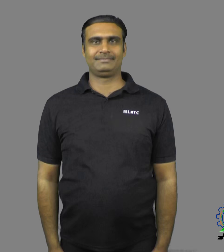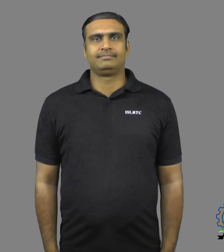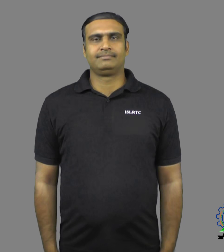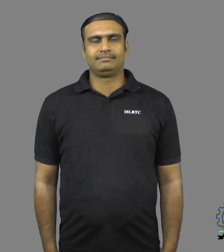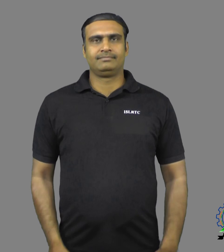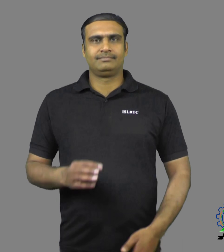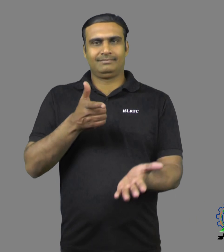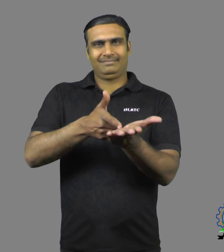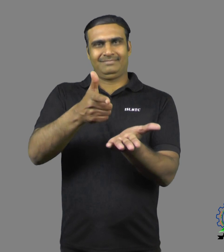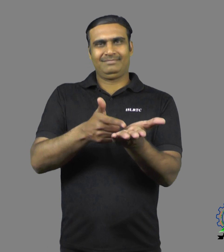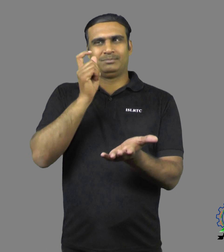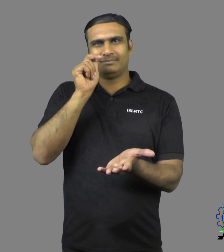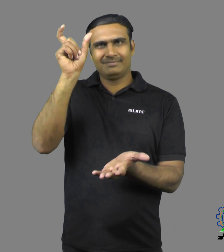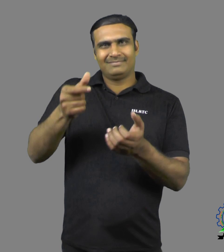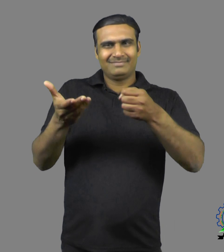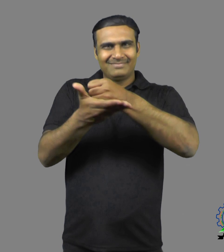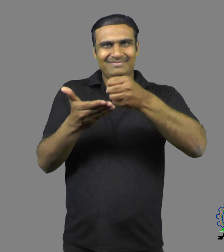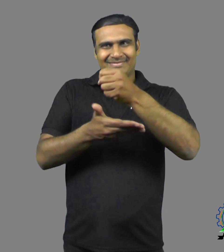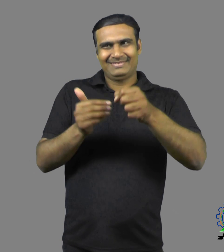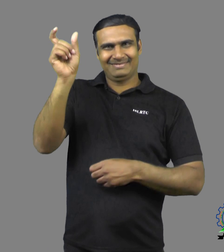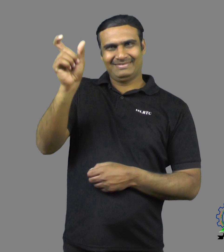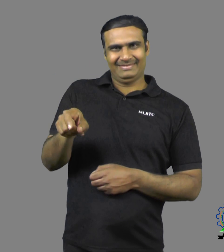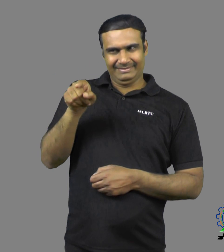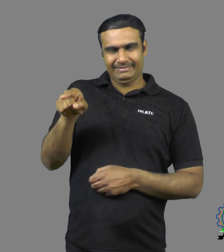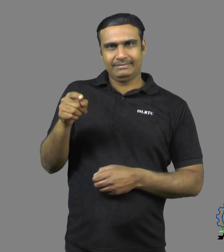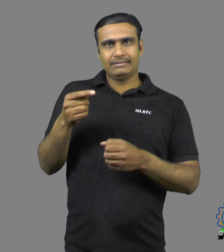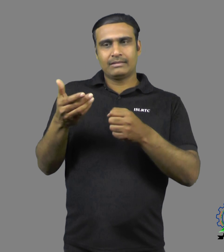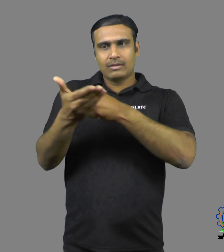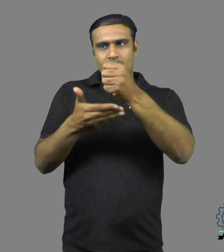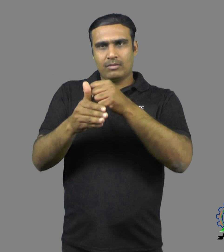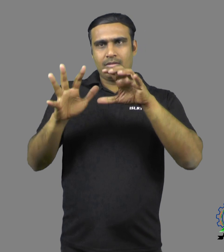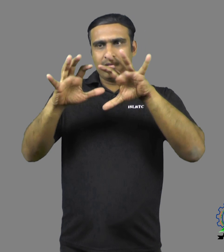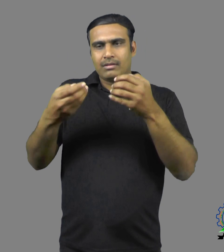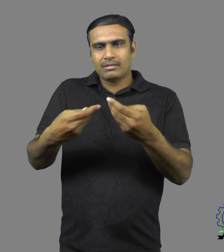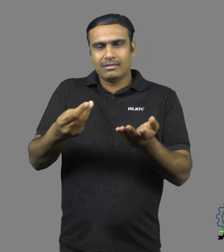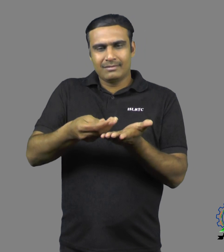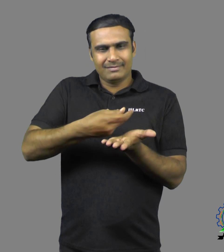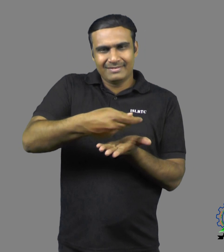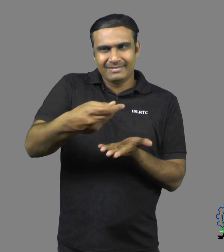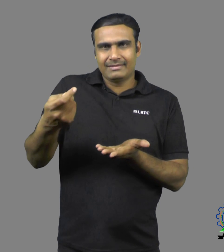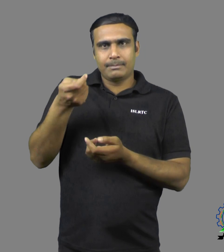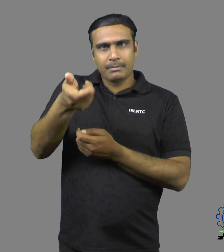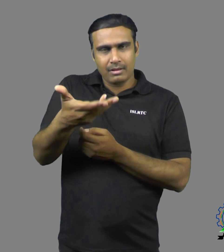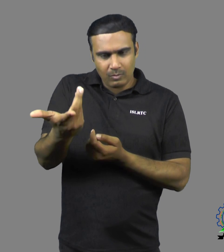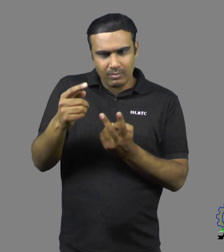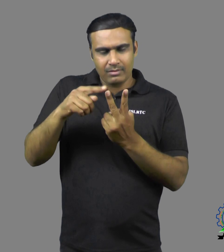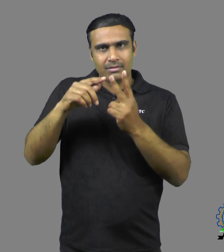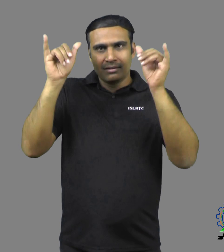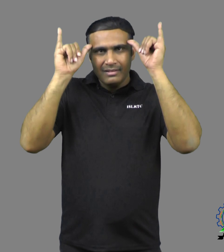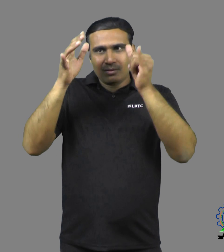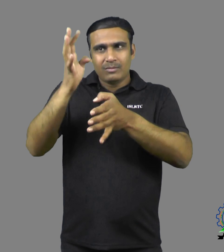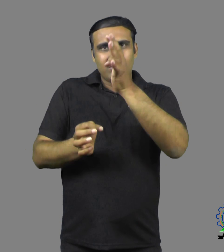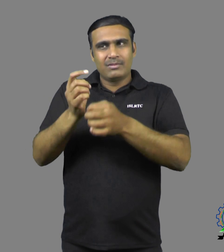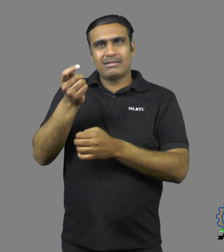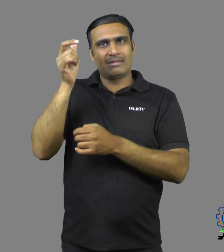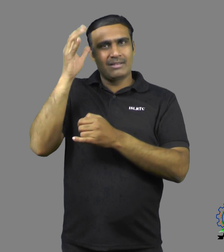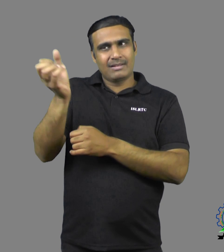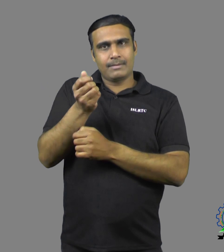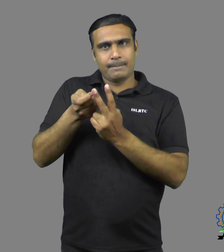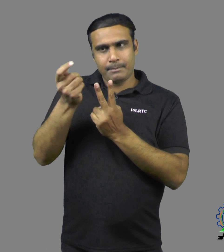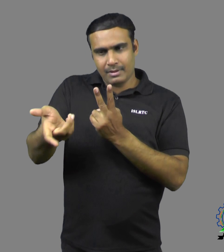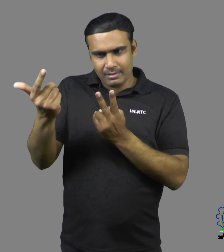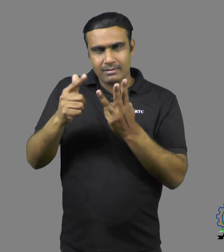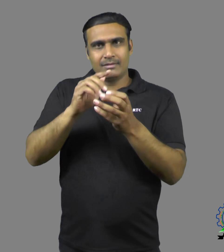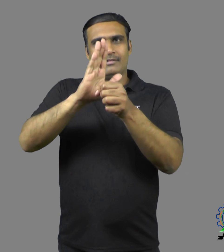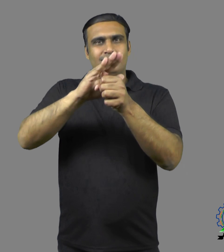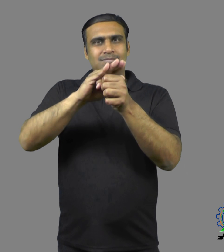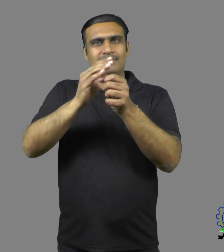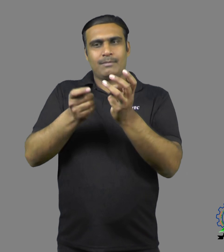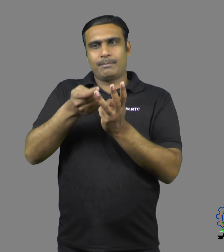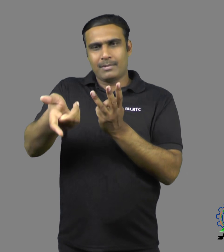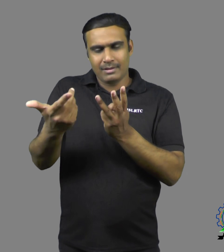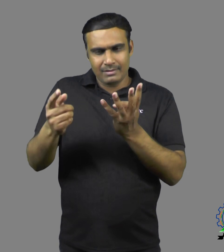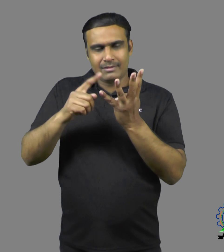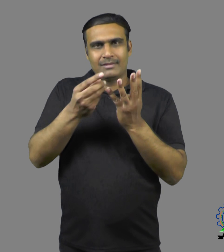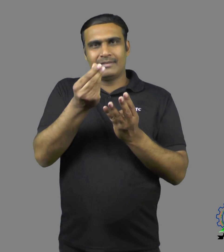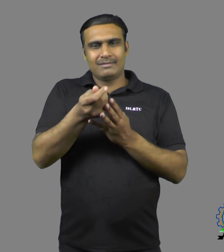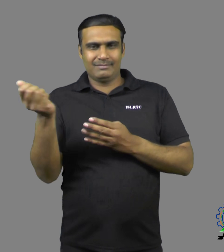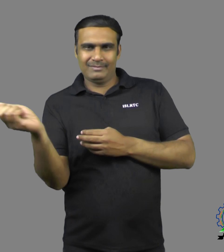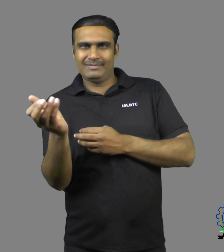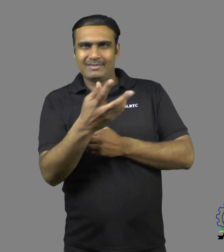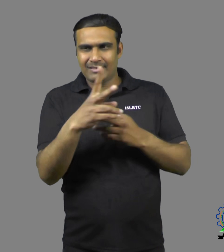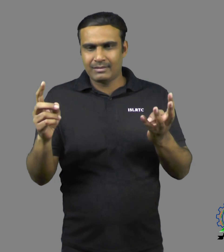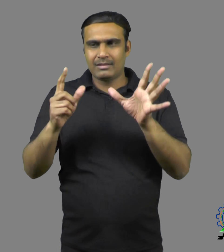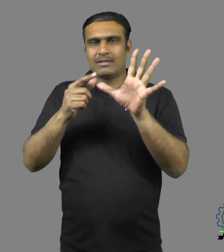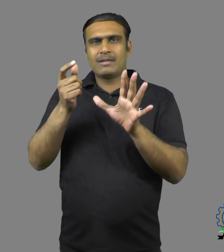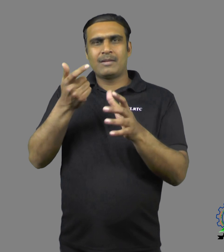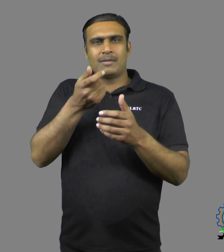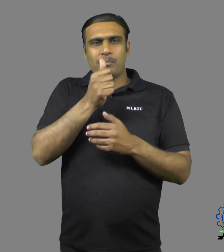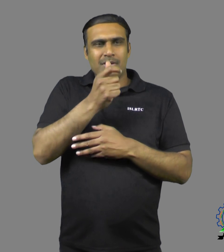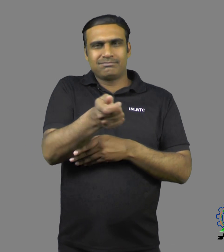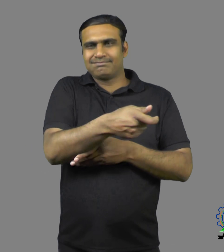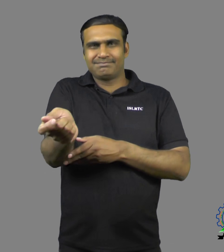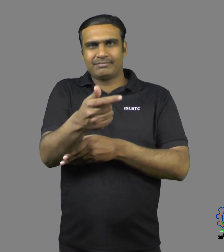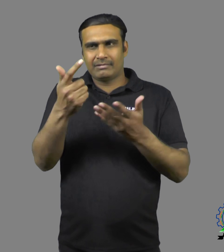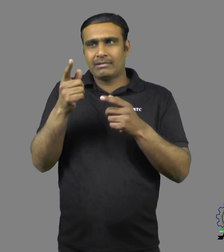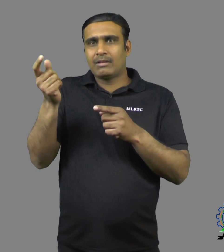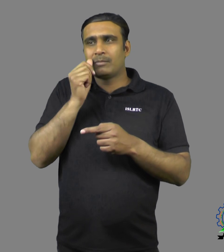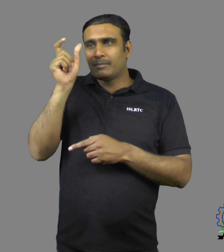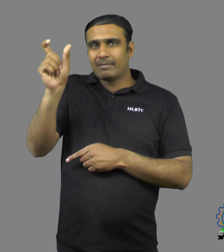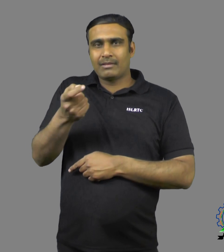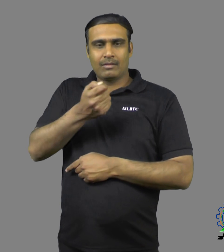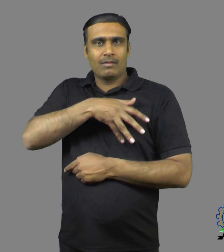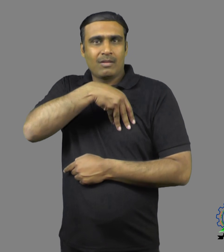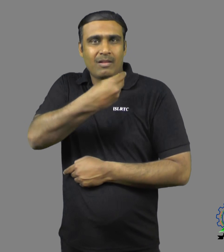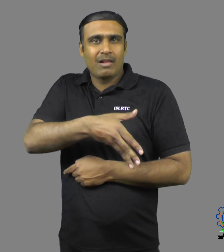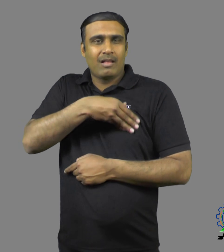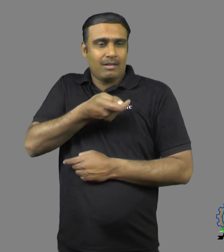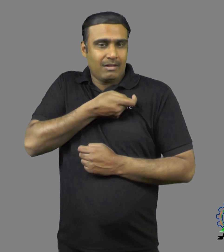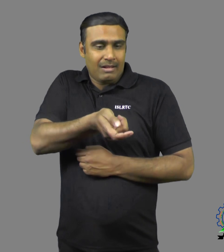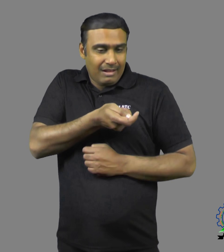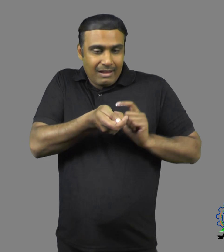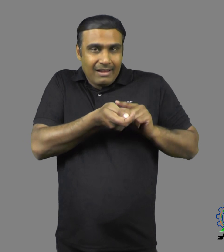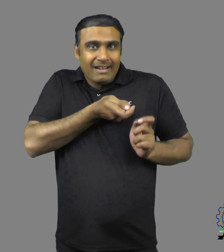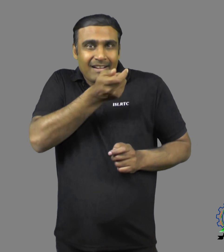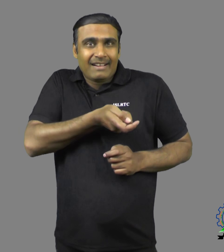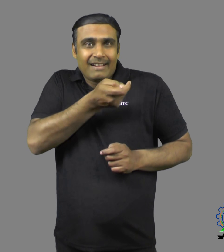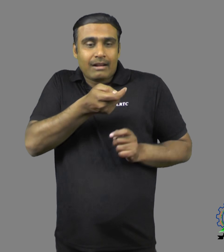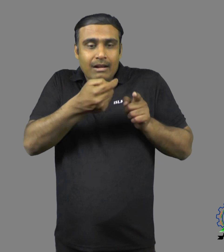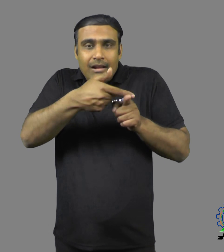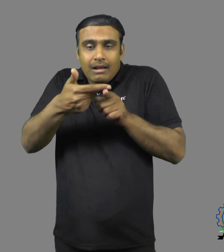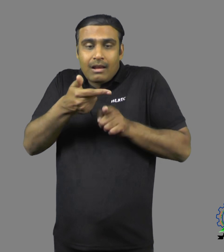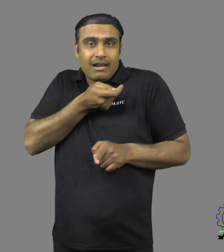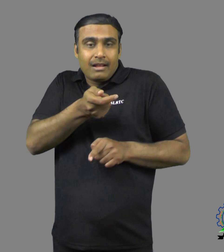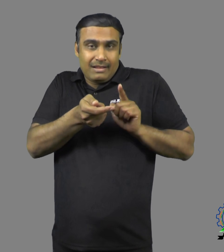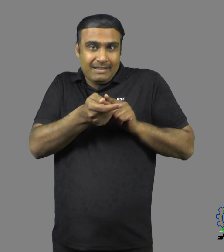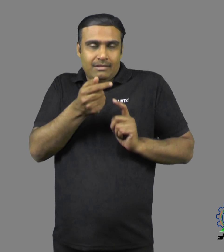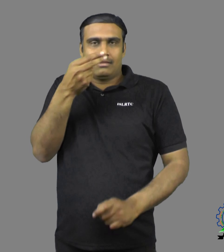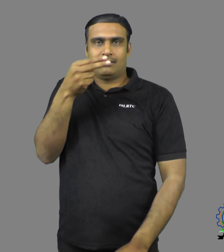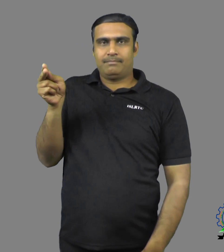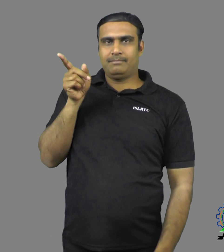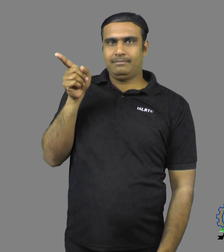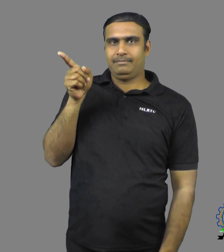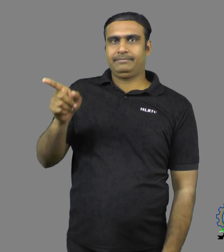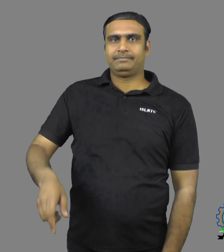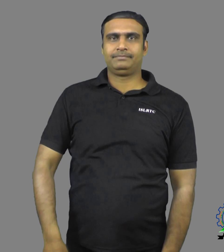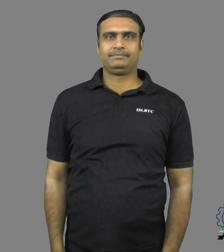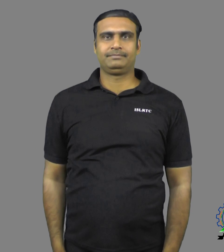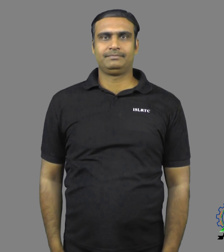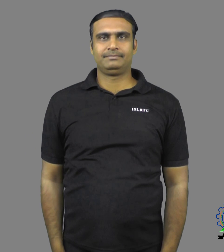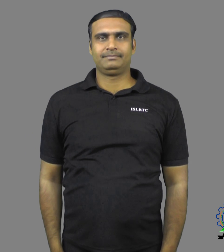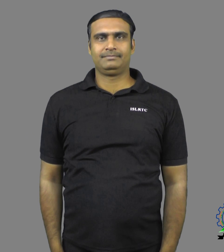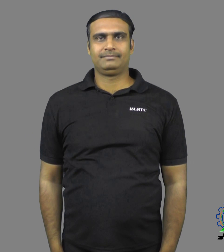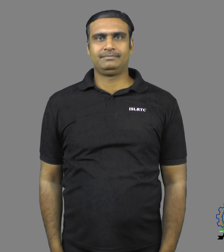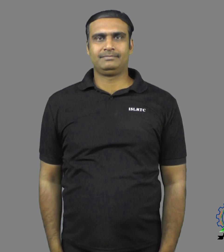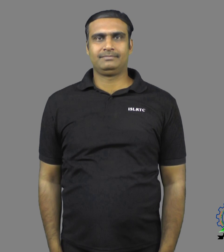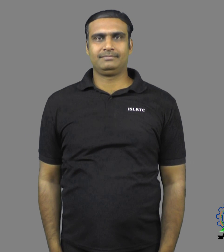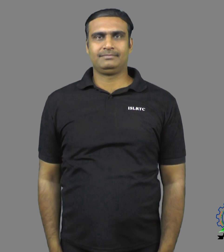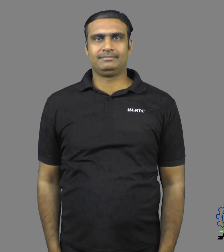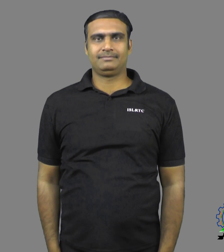Capital Expenditure